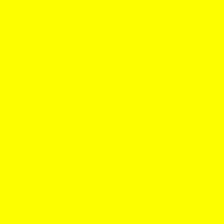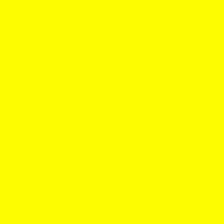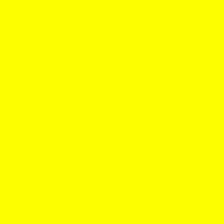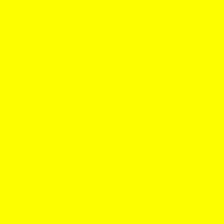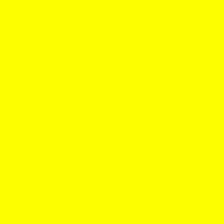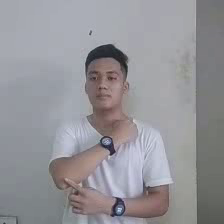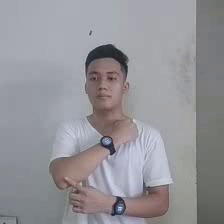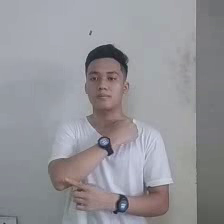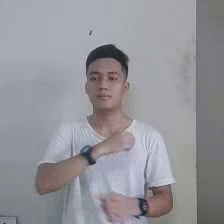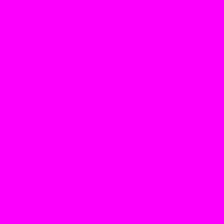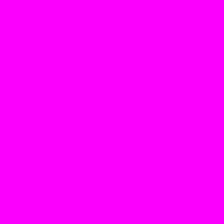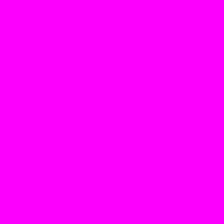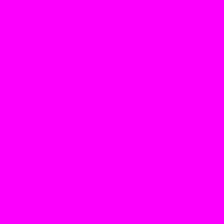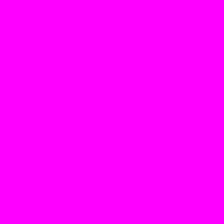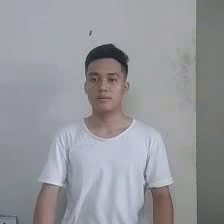Cám dỗ